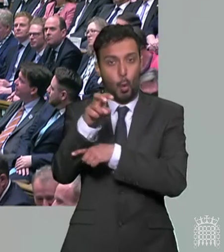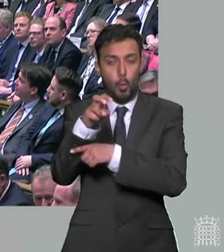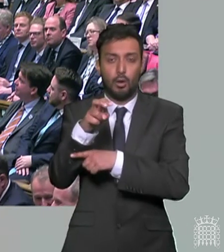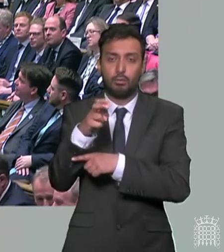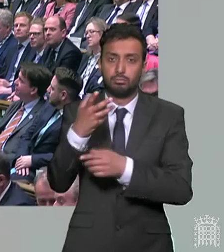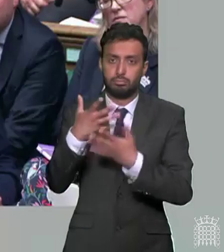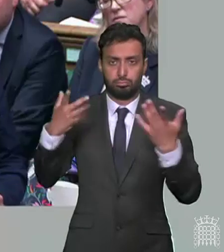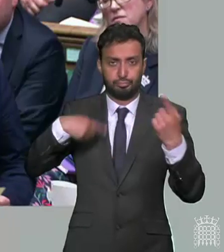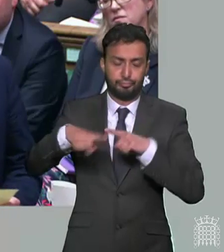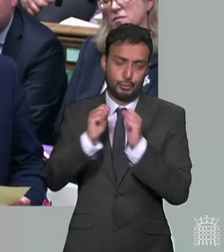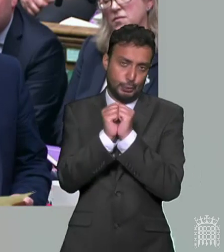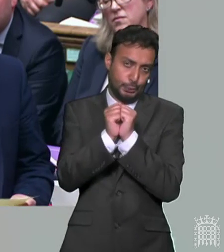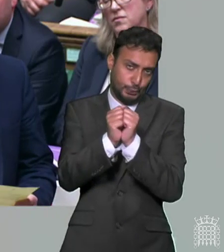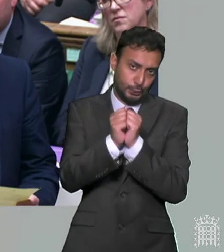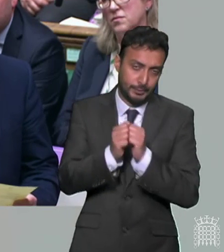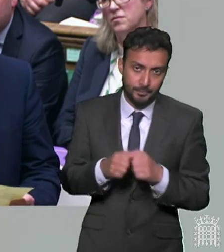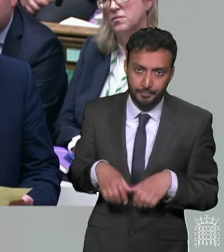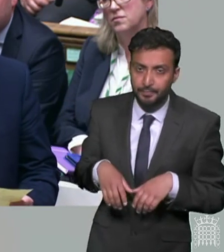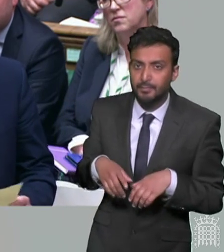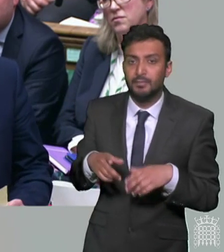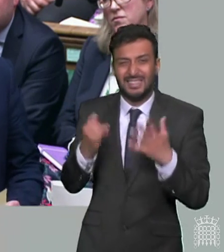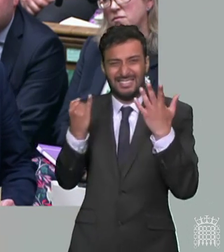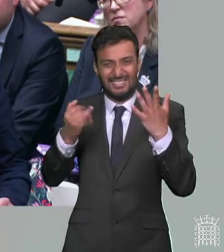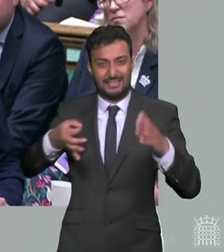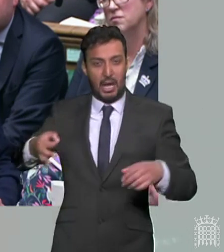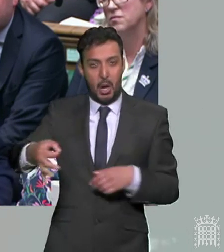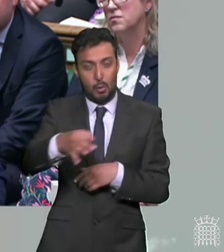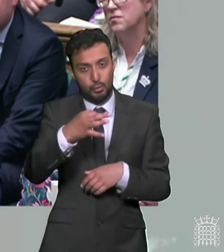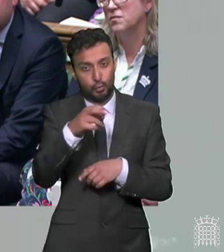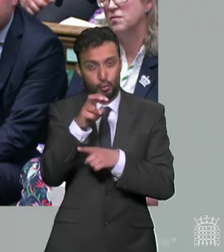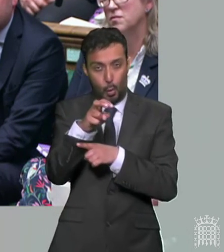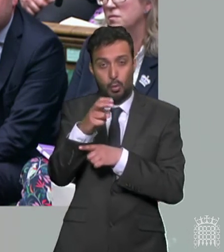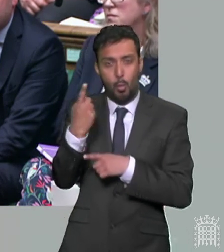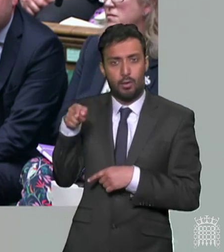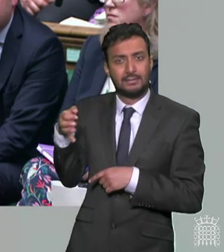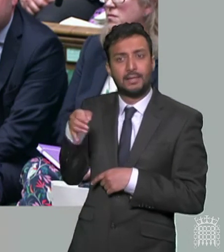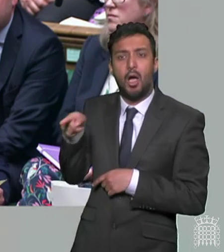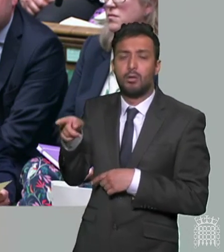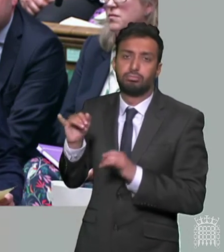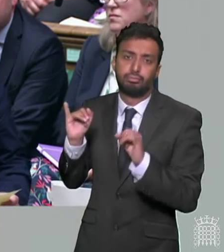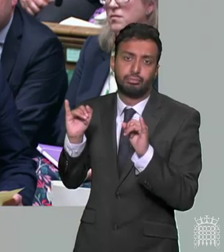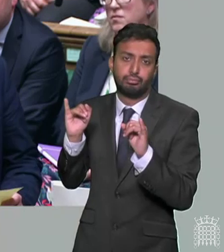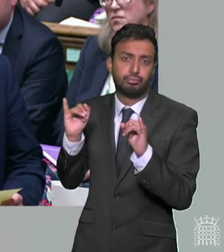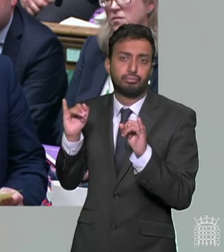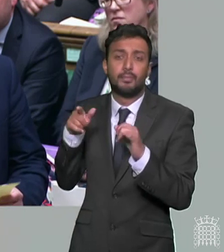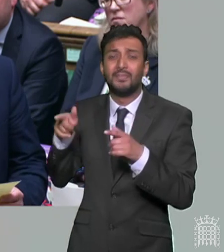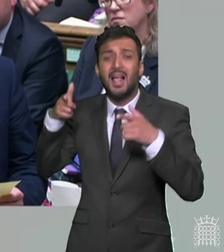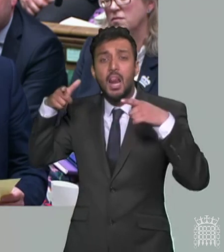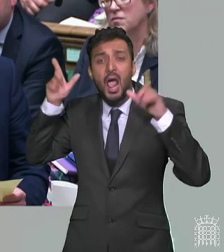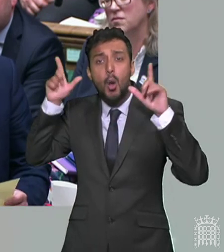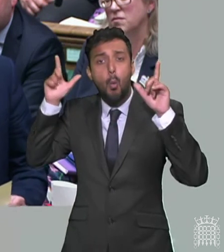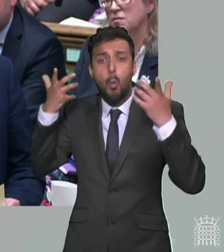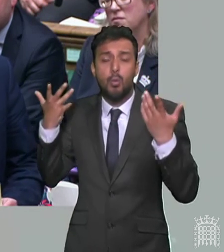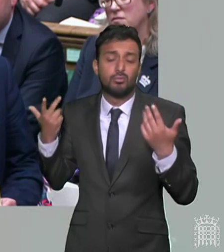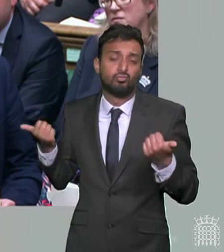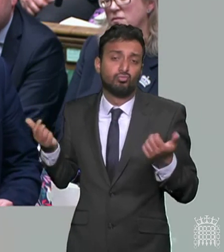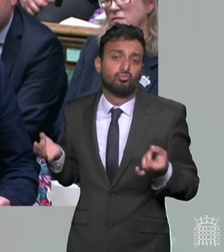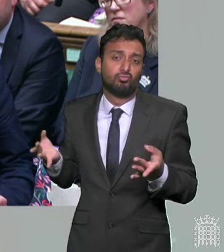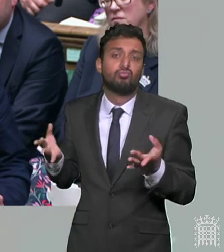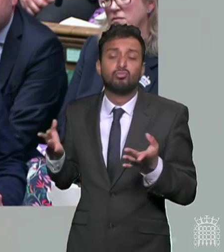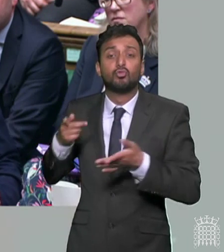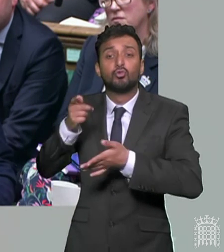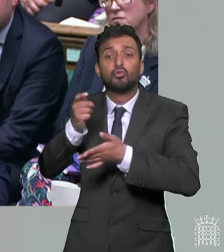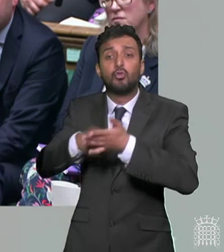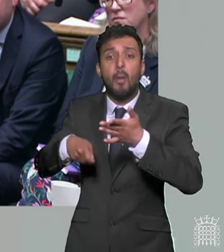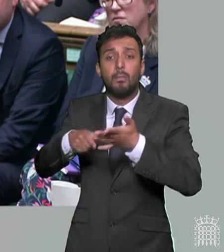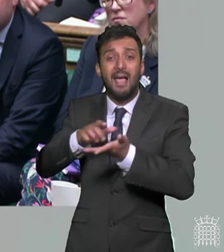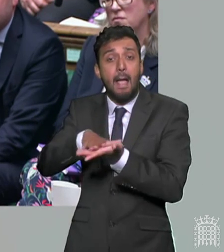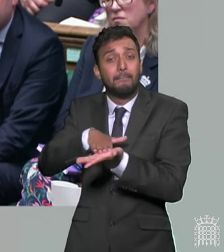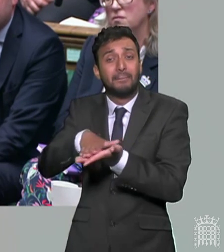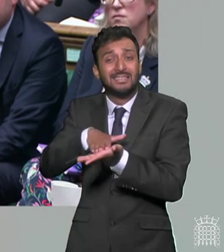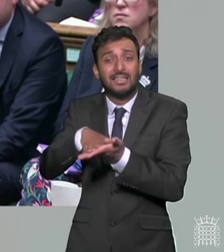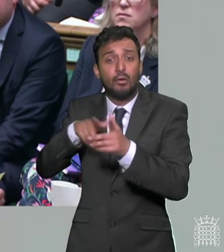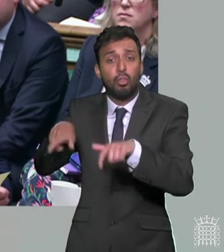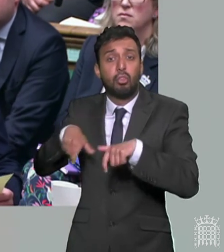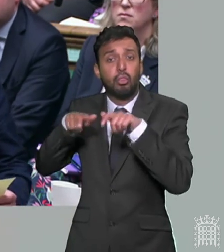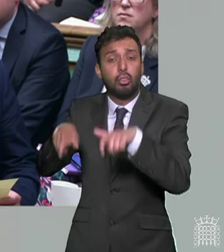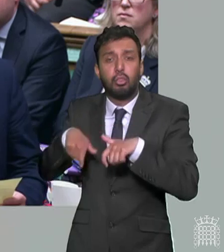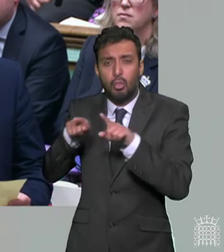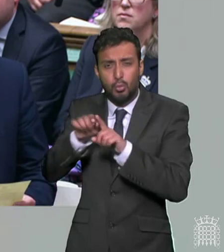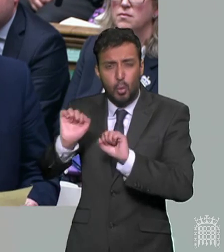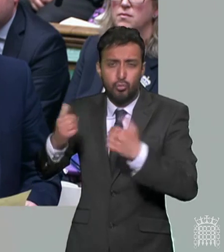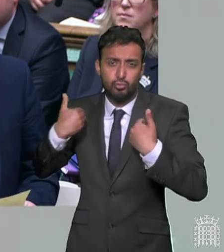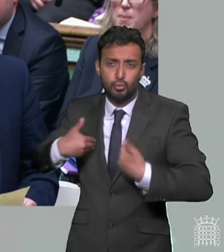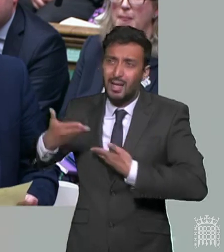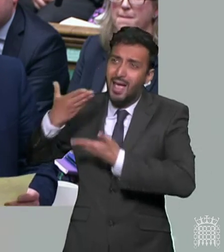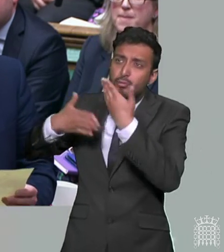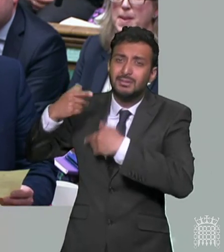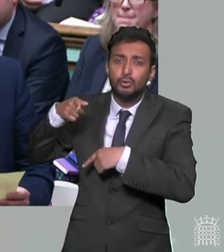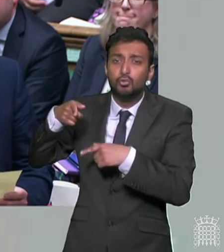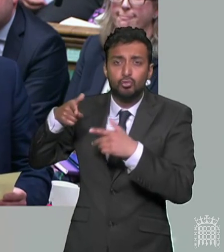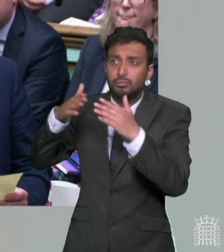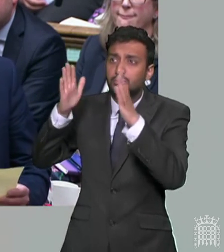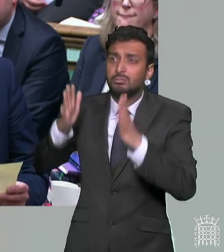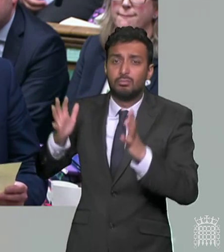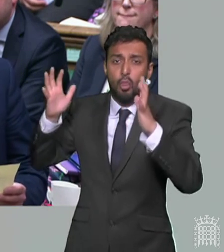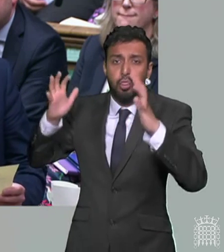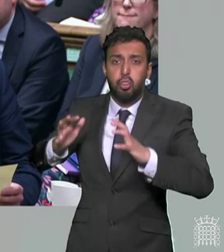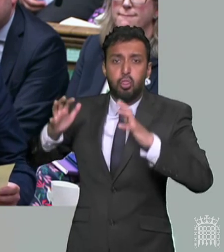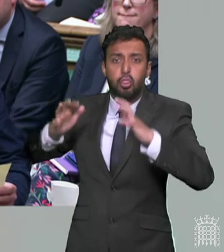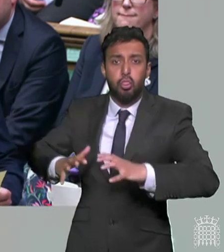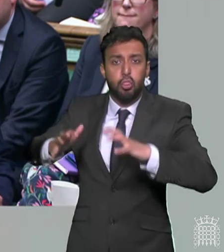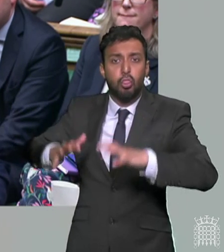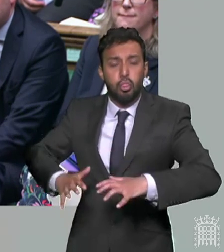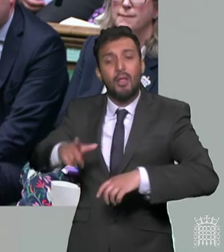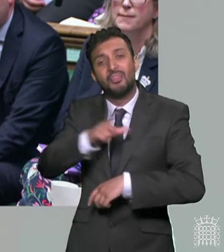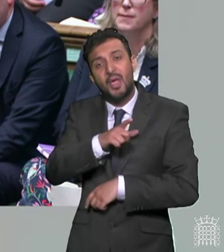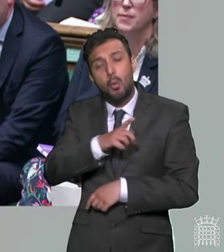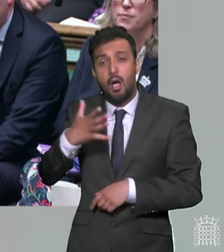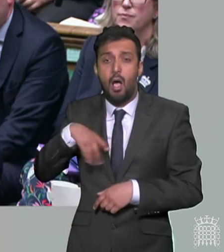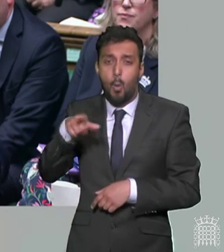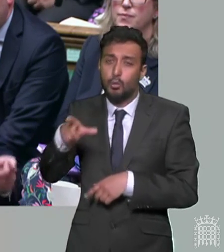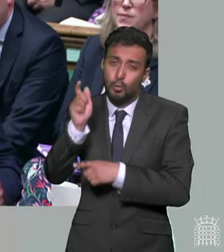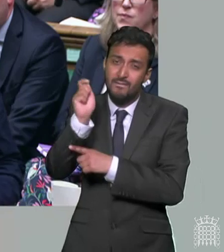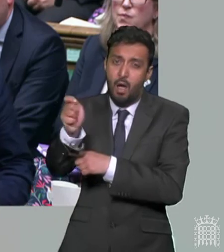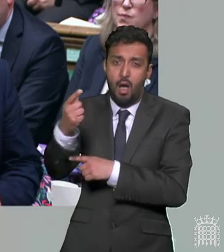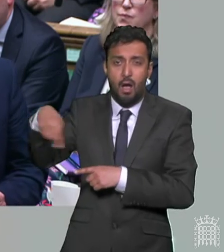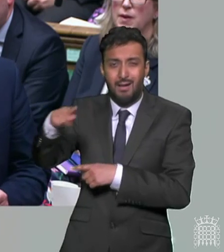Burslem and Tunstall, two of the great six towns of Stoke-on-Trent, are plagued with rogue and absent landlords who are only too happy to let shops sit empty and historically important buildings, such as the Price and Kensington Teapot Works, fall into ruin, which is why I introduced my Planning Bill to increase fines on these ruinous owners.